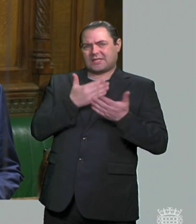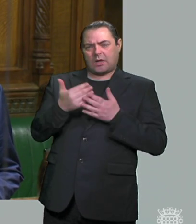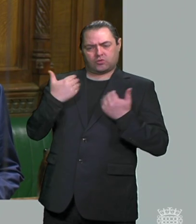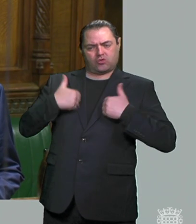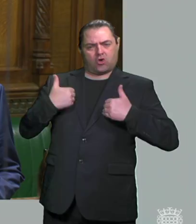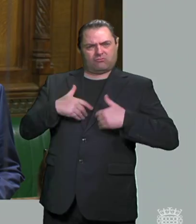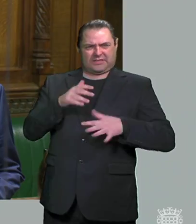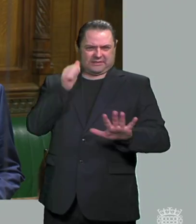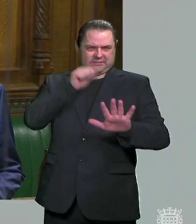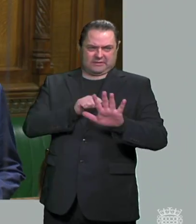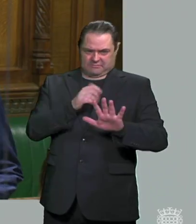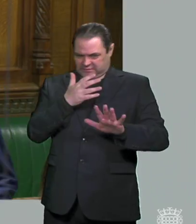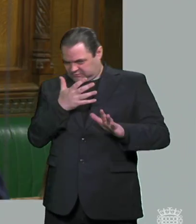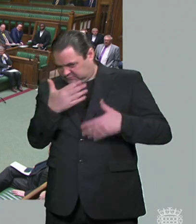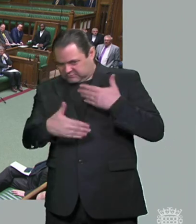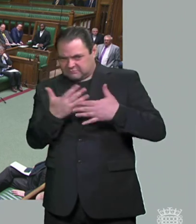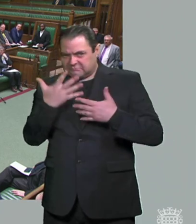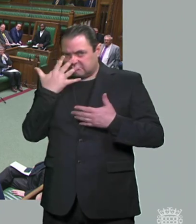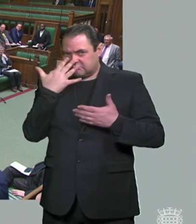How does the Secretary of State think he is getting on with that?